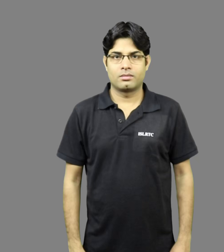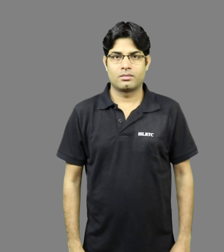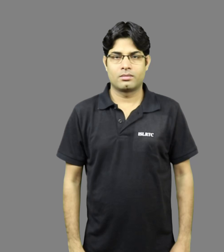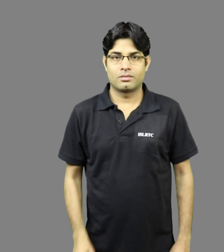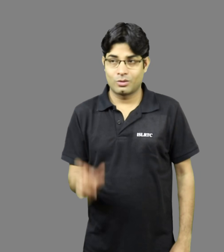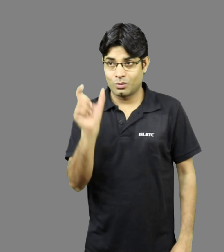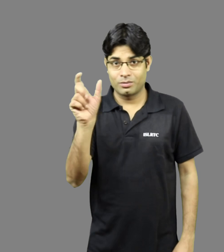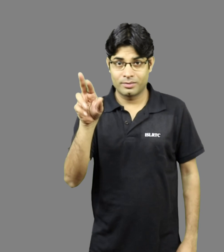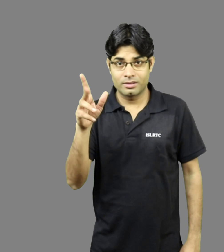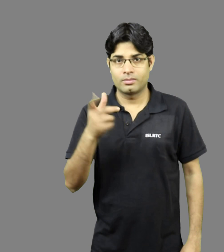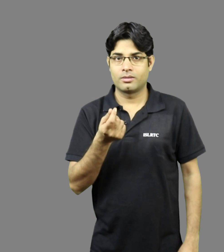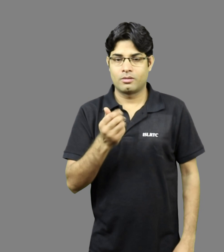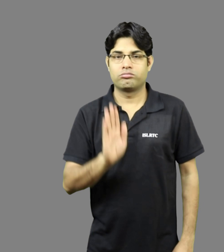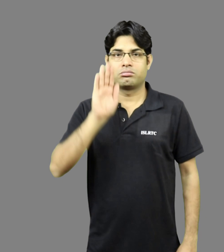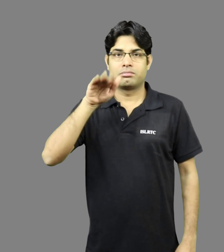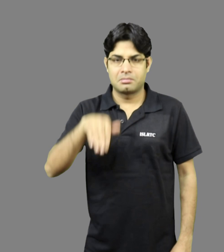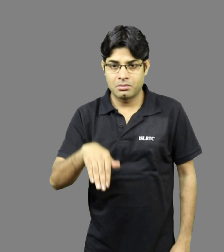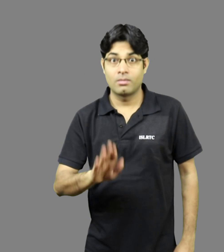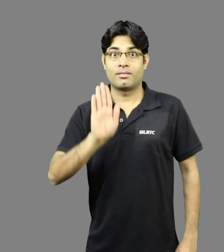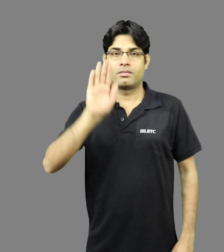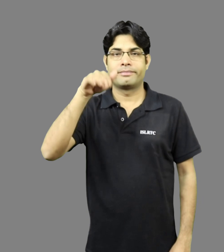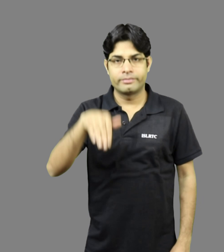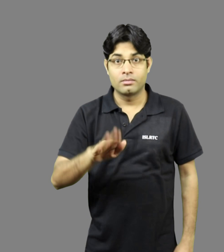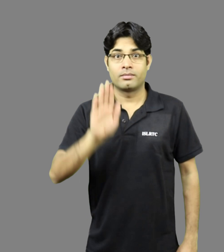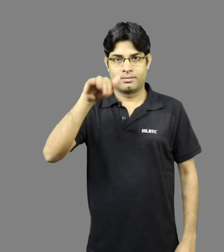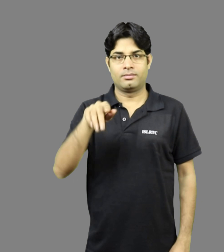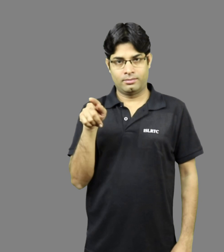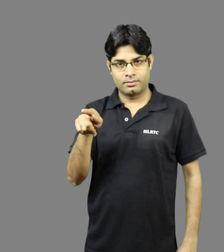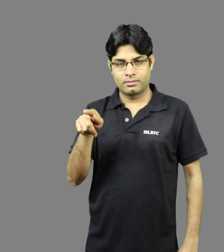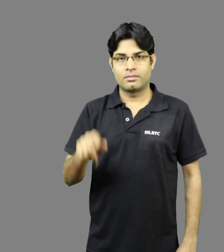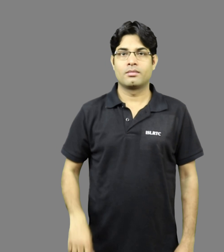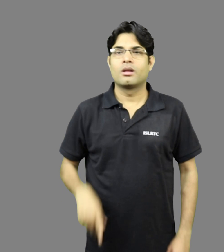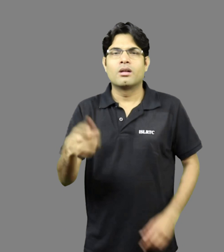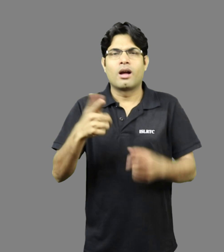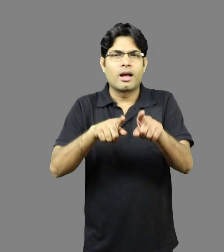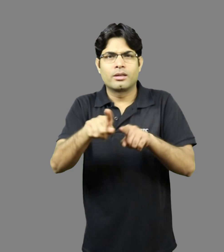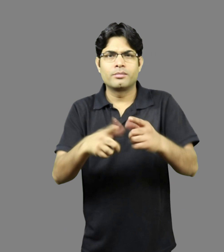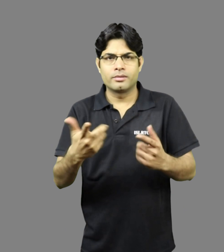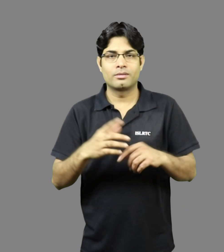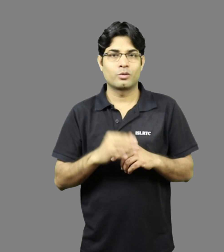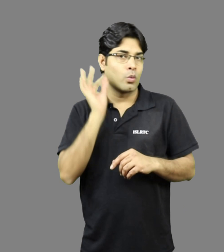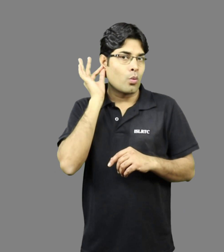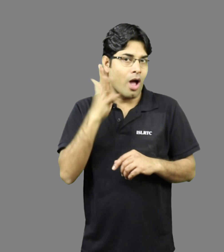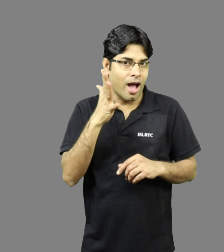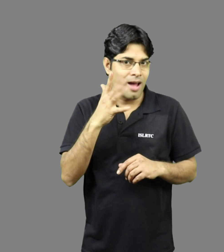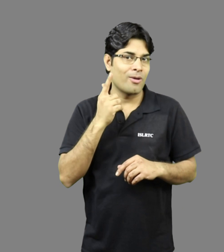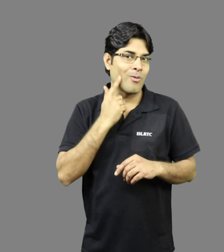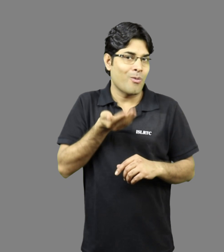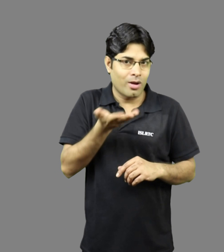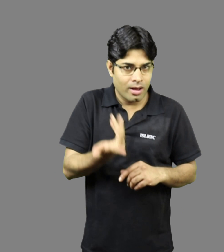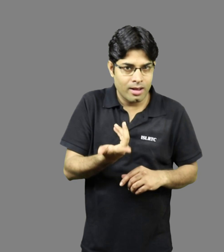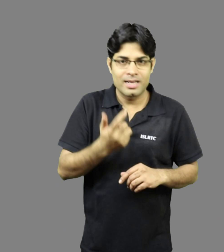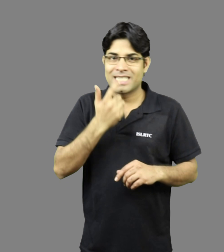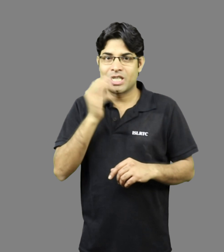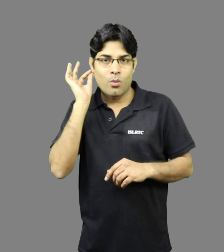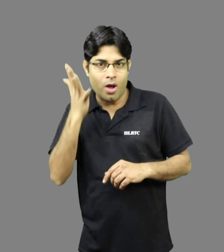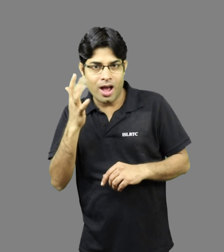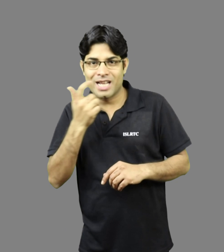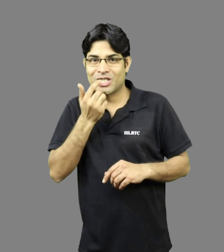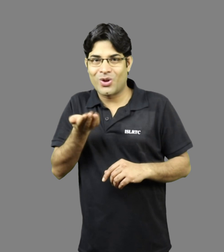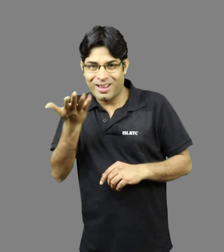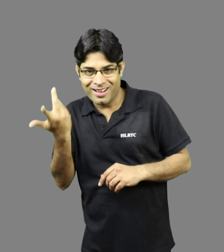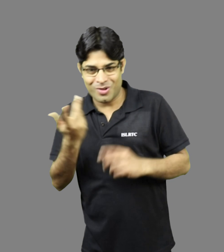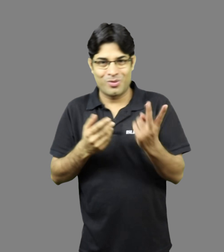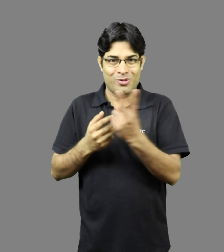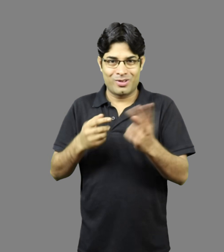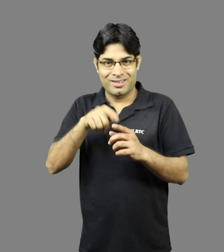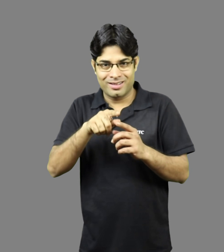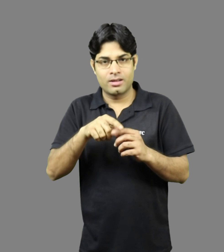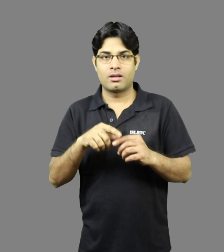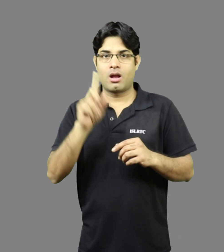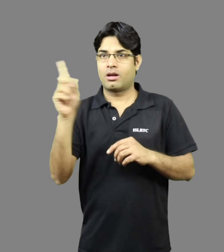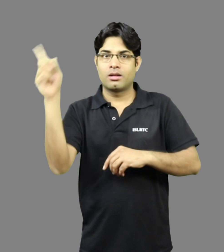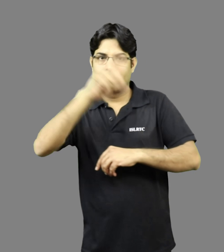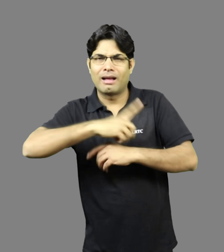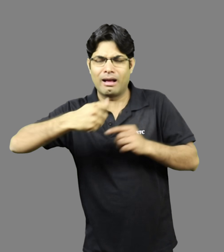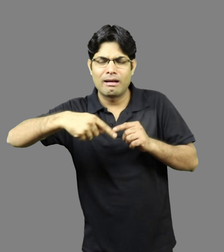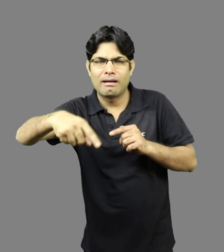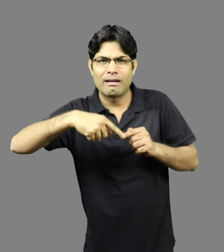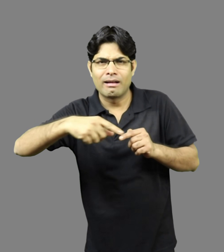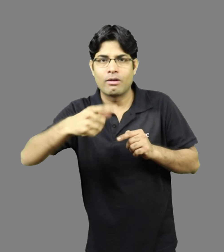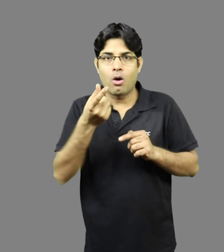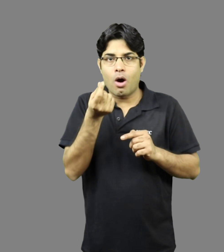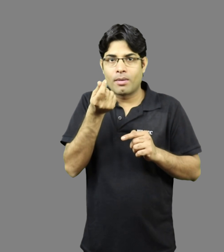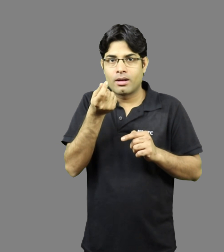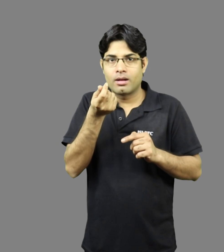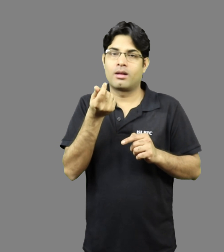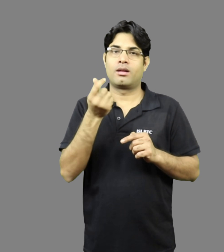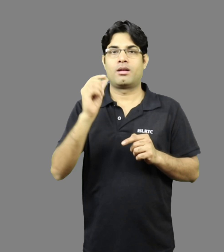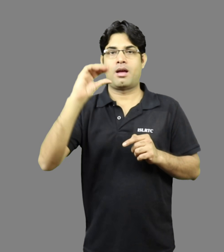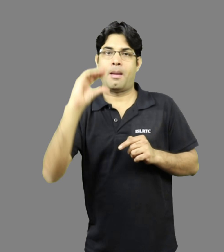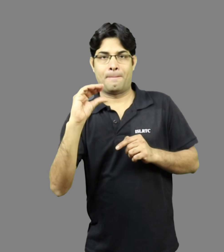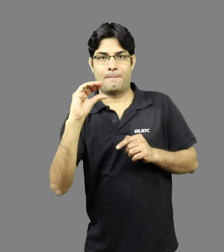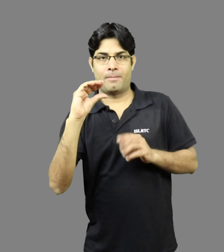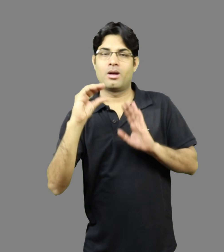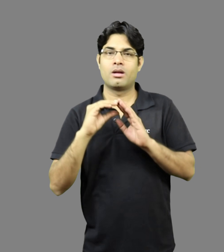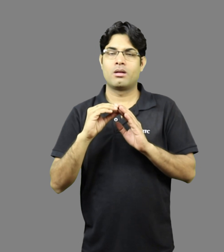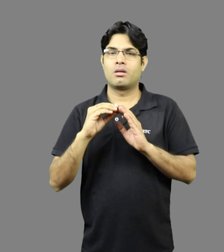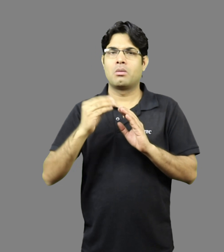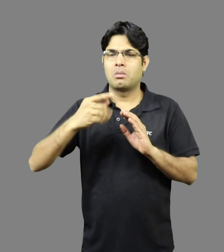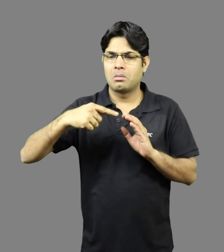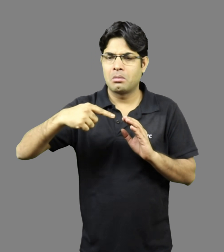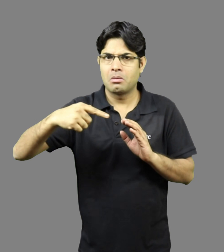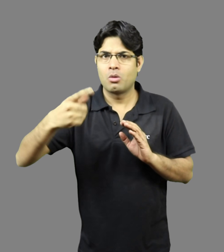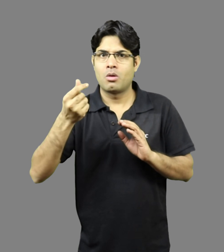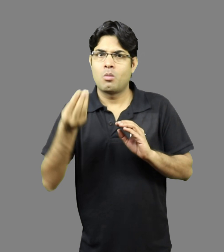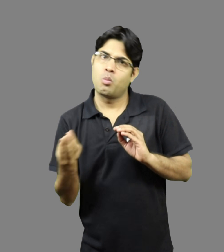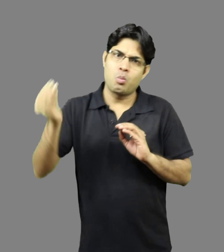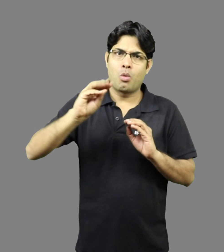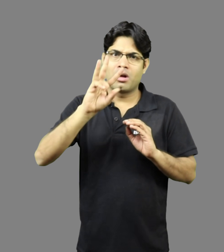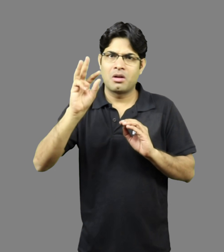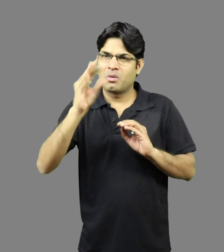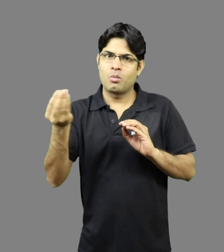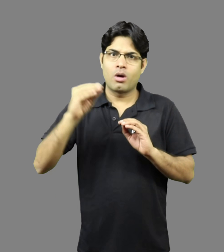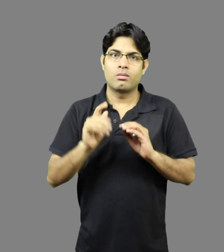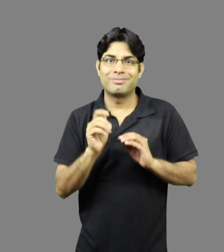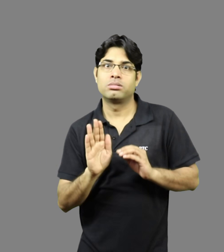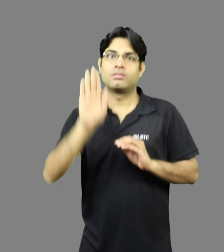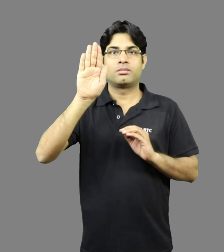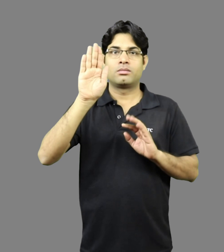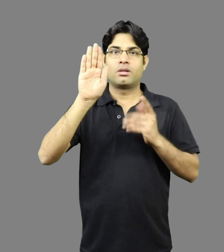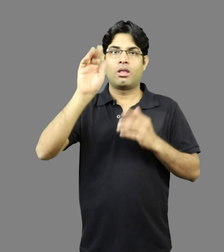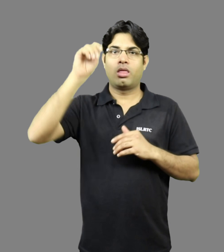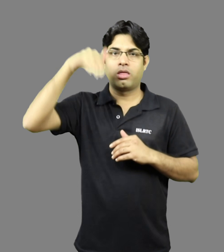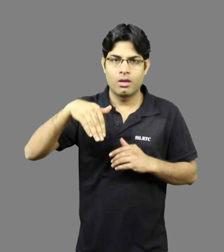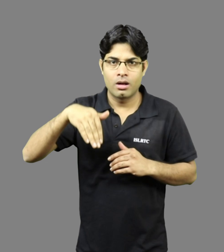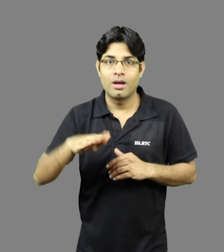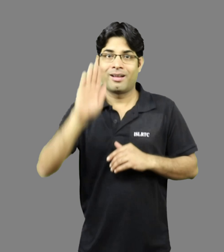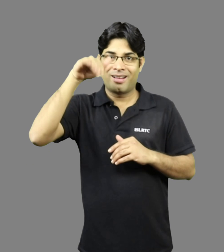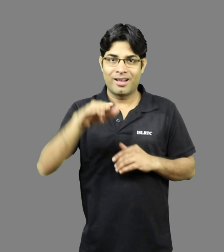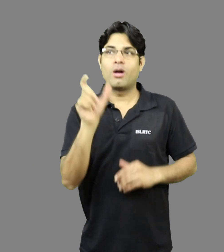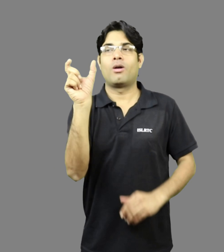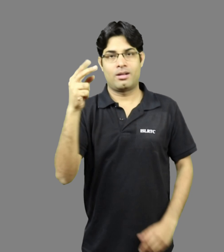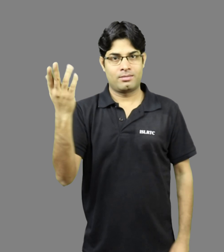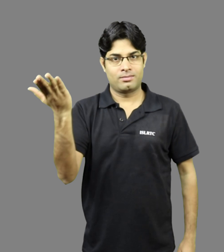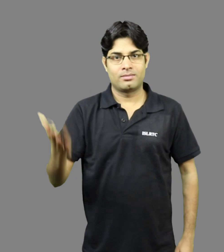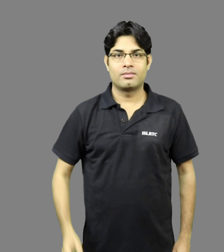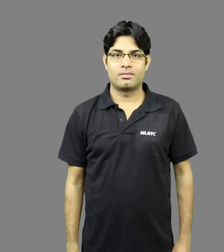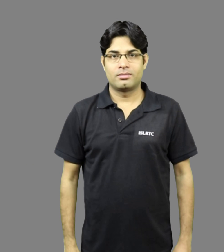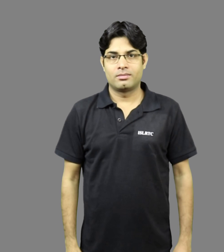Fluctuate